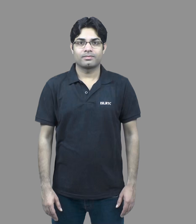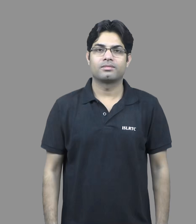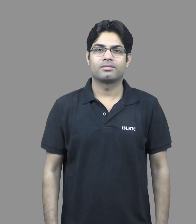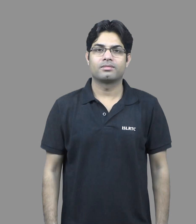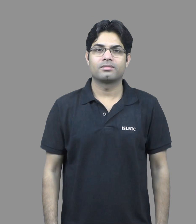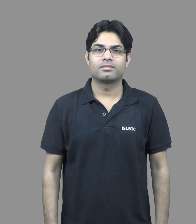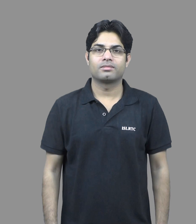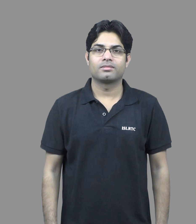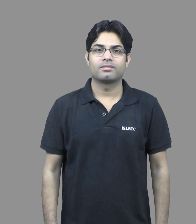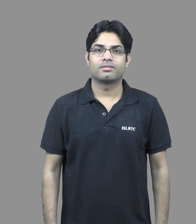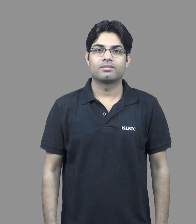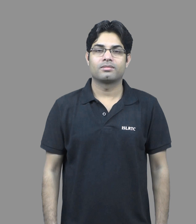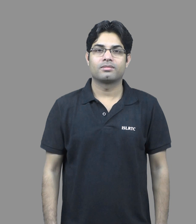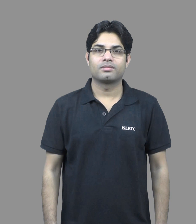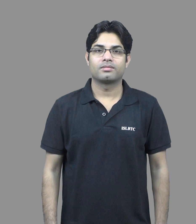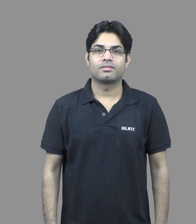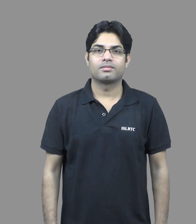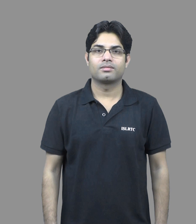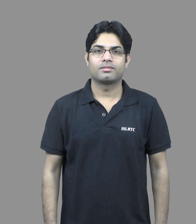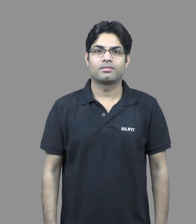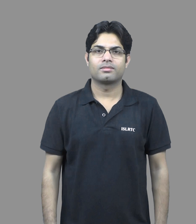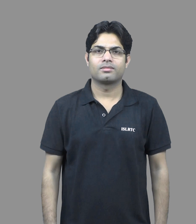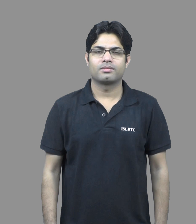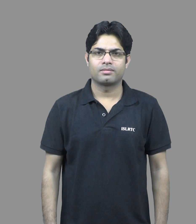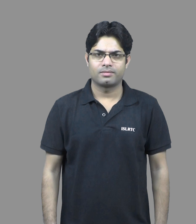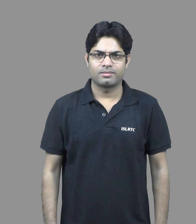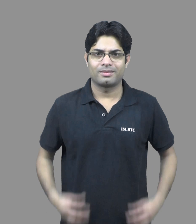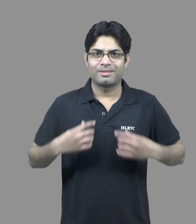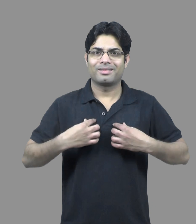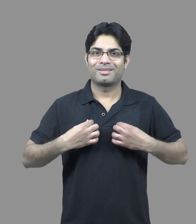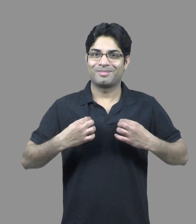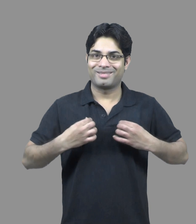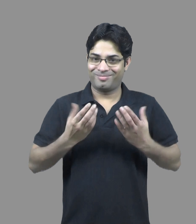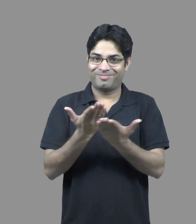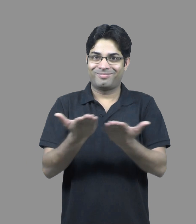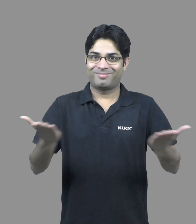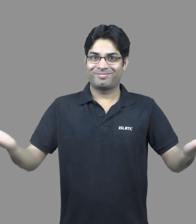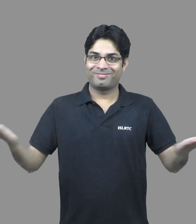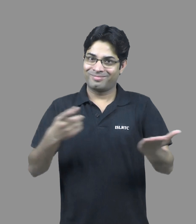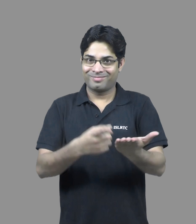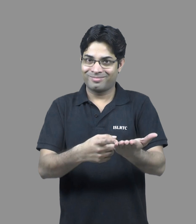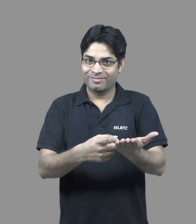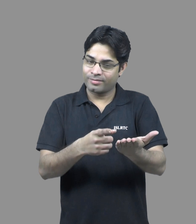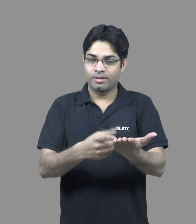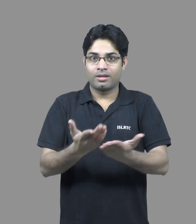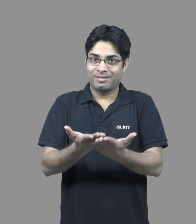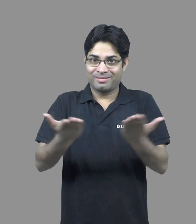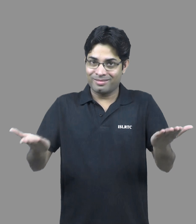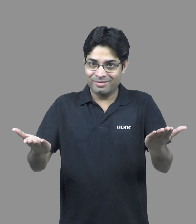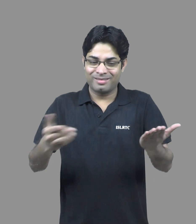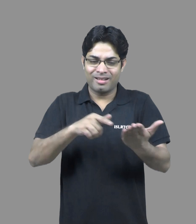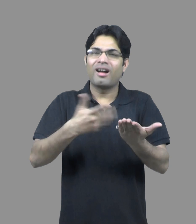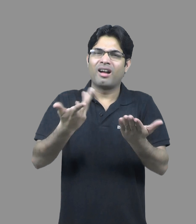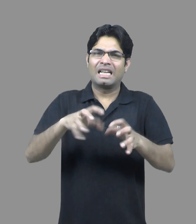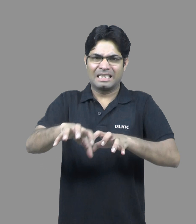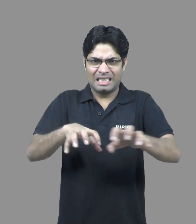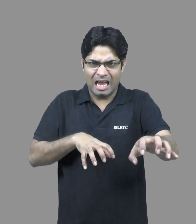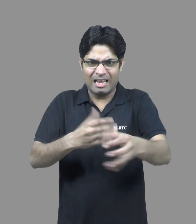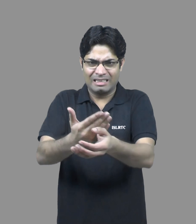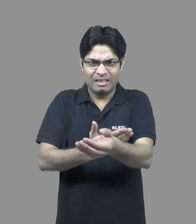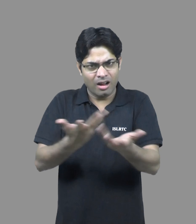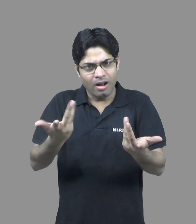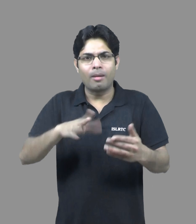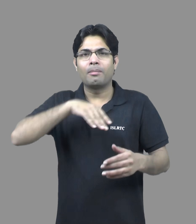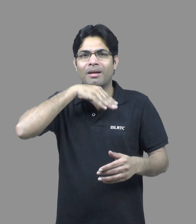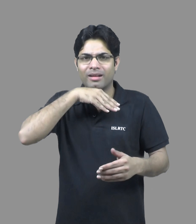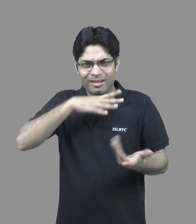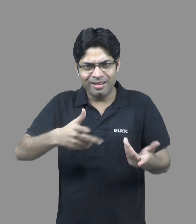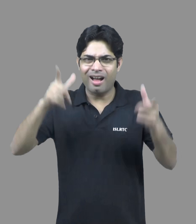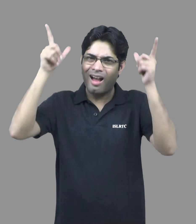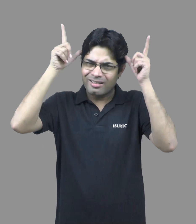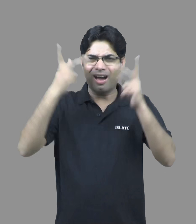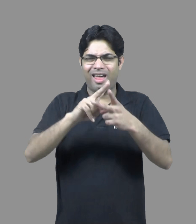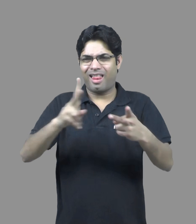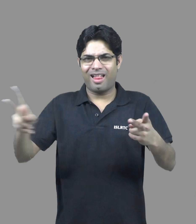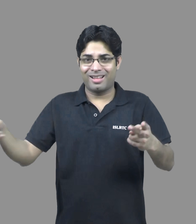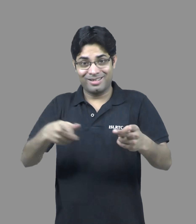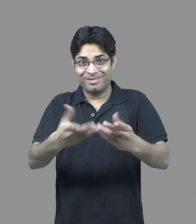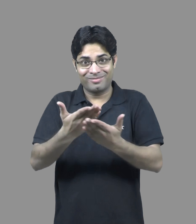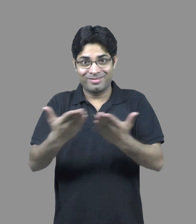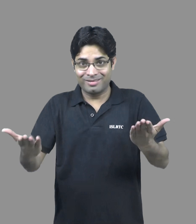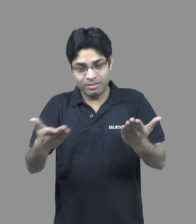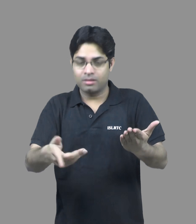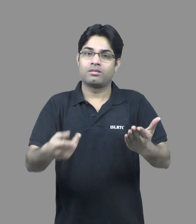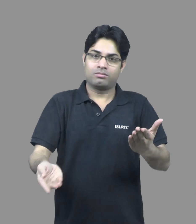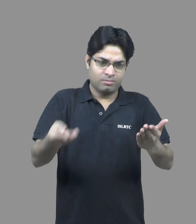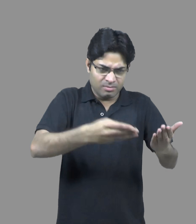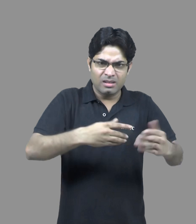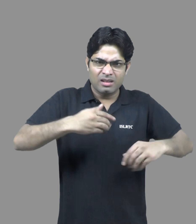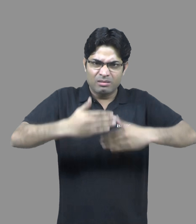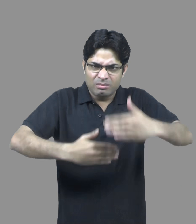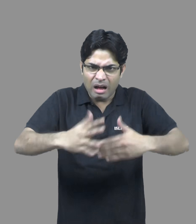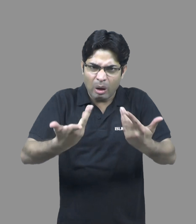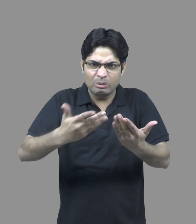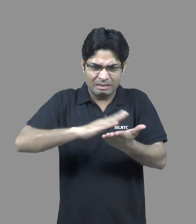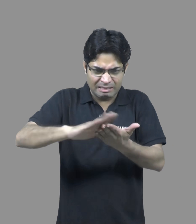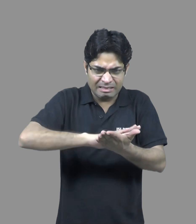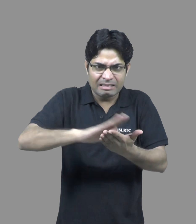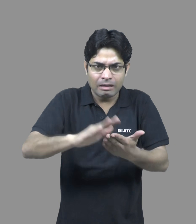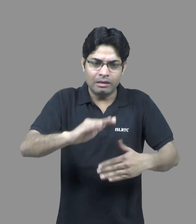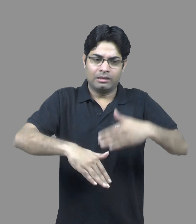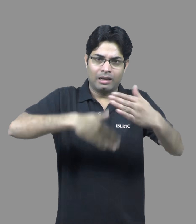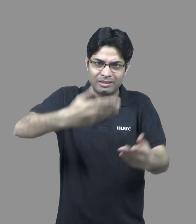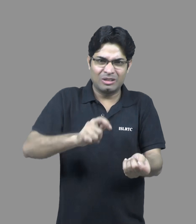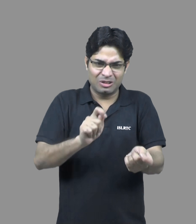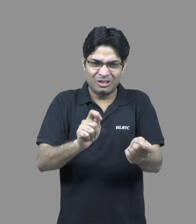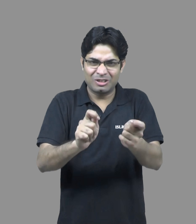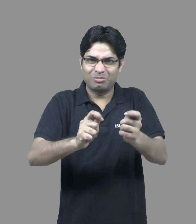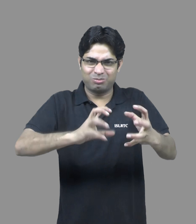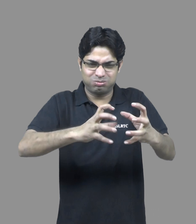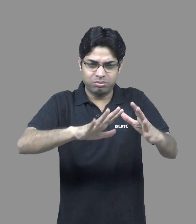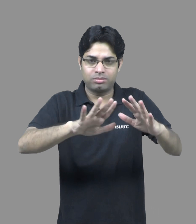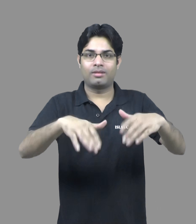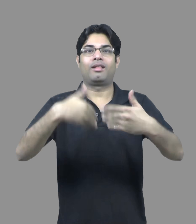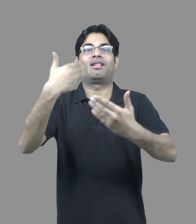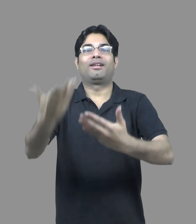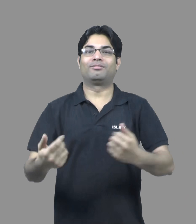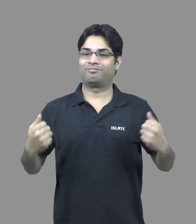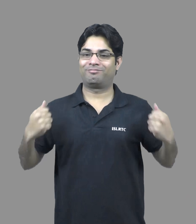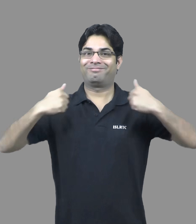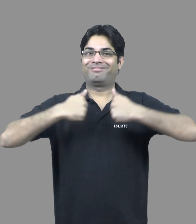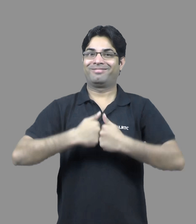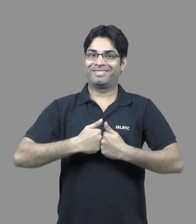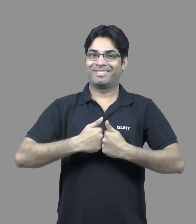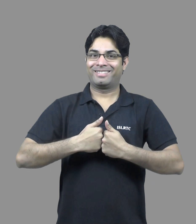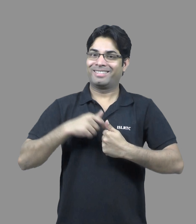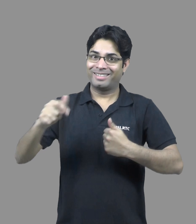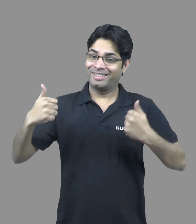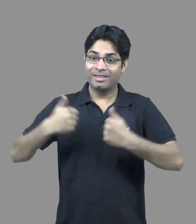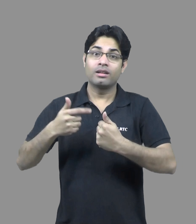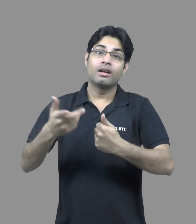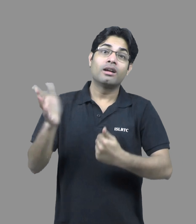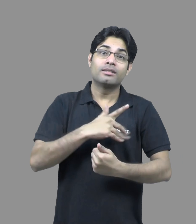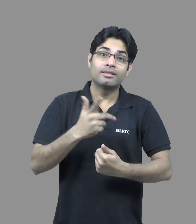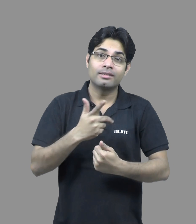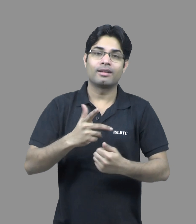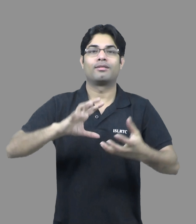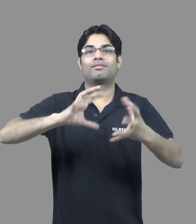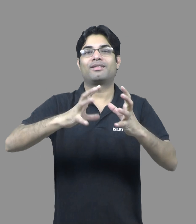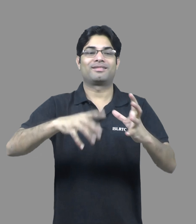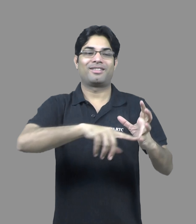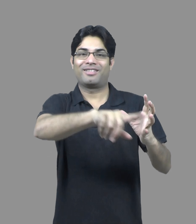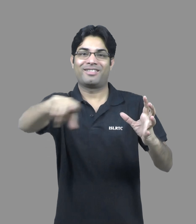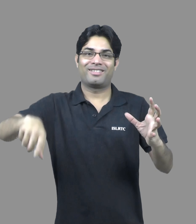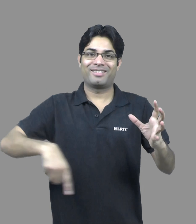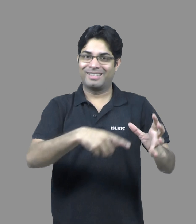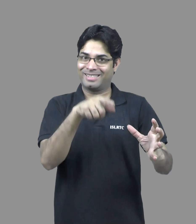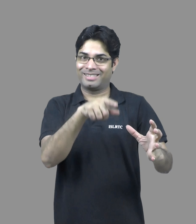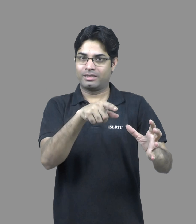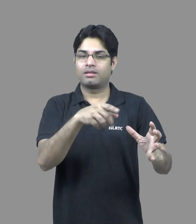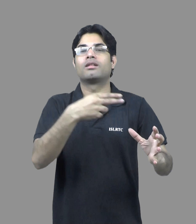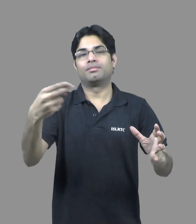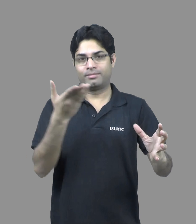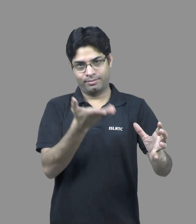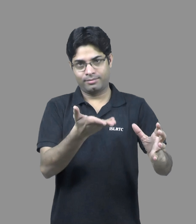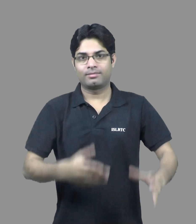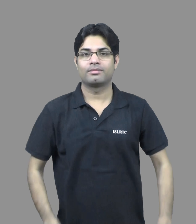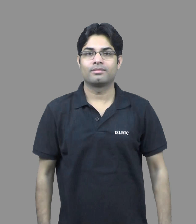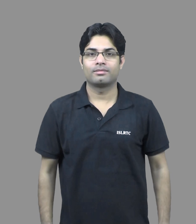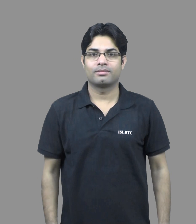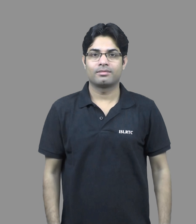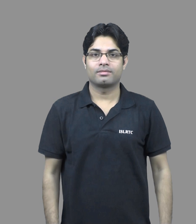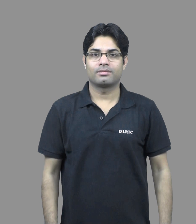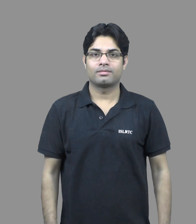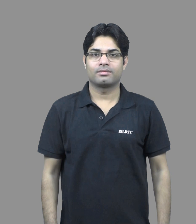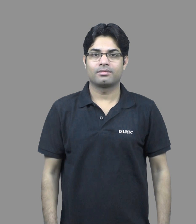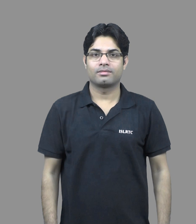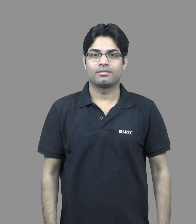Tanning